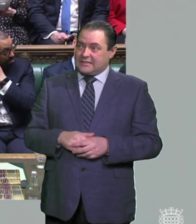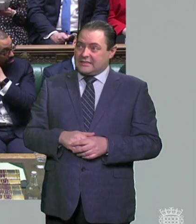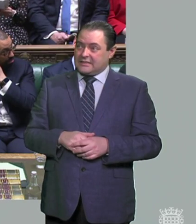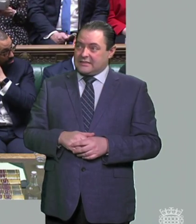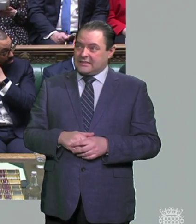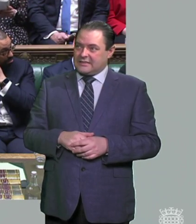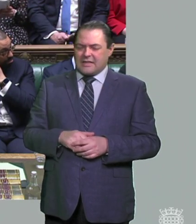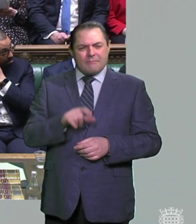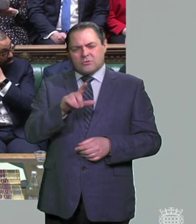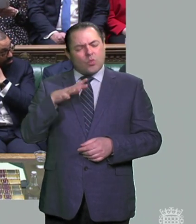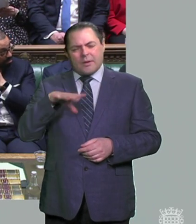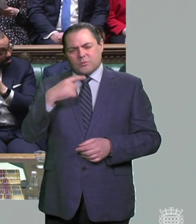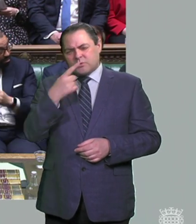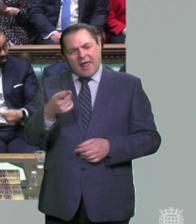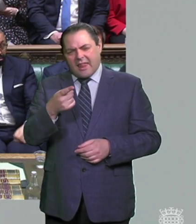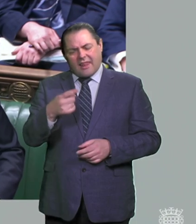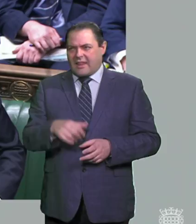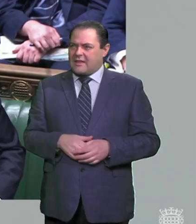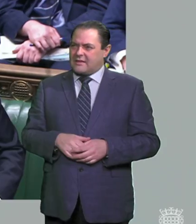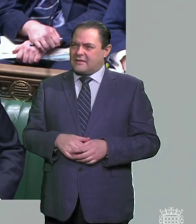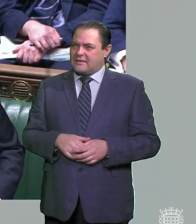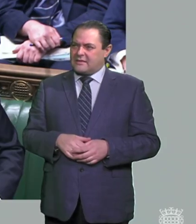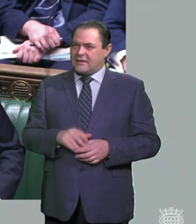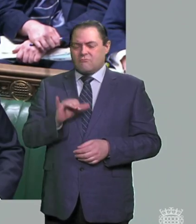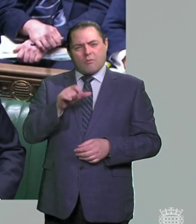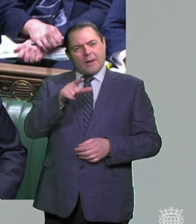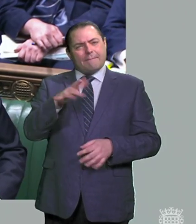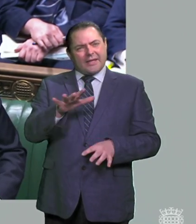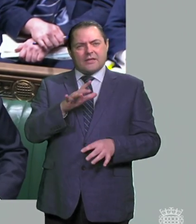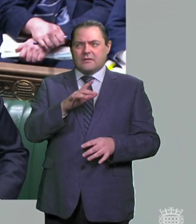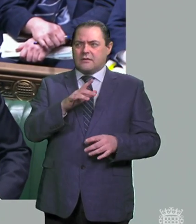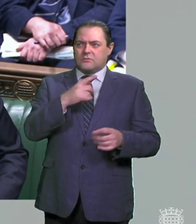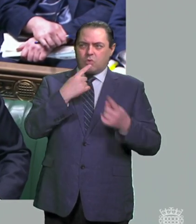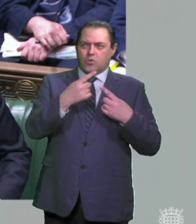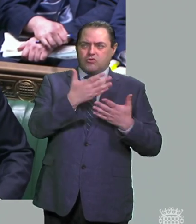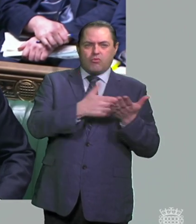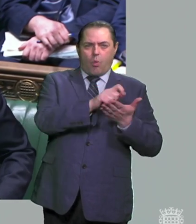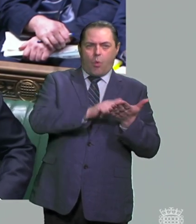But he does not need me to tell him that; he has probably spoken to the report’s author much more frequently